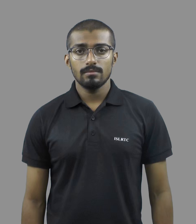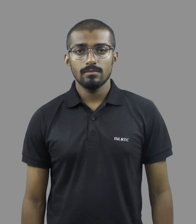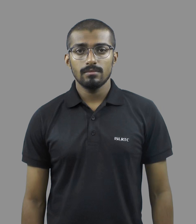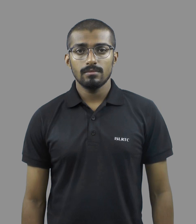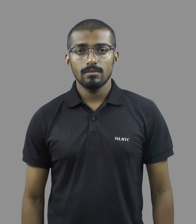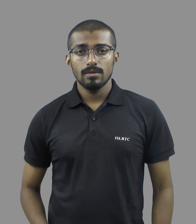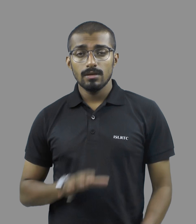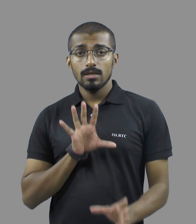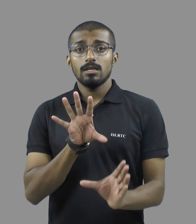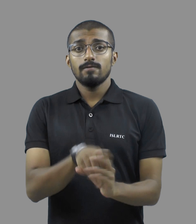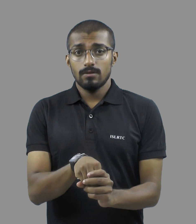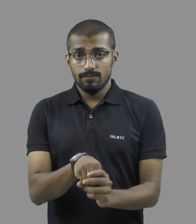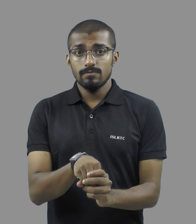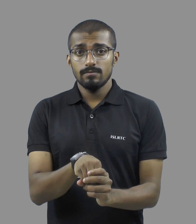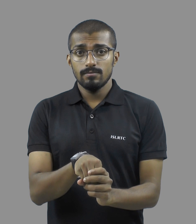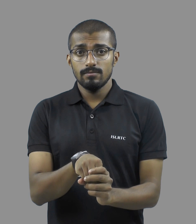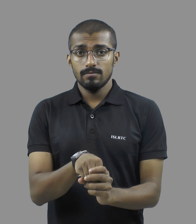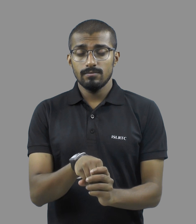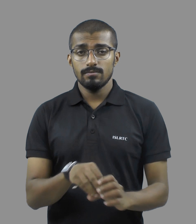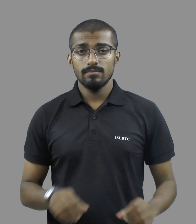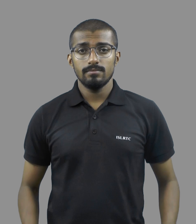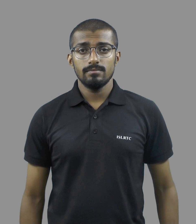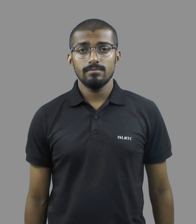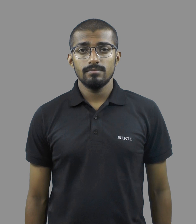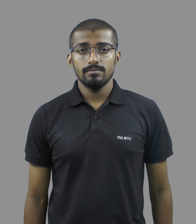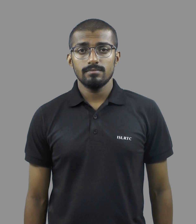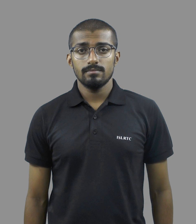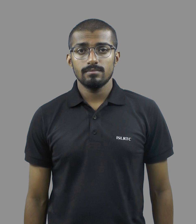Involve